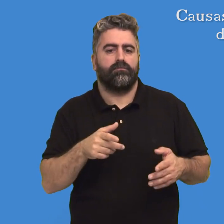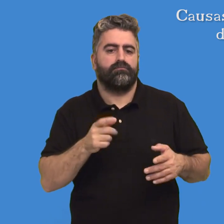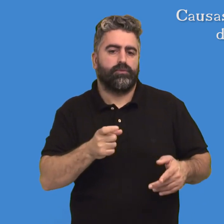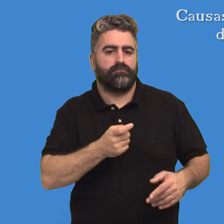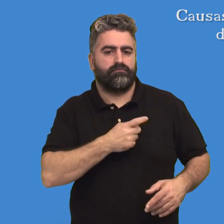frecuente